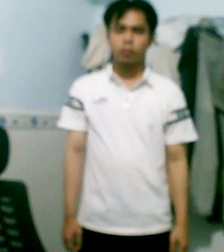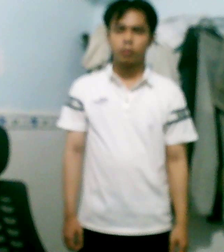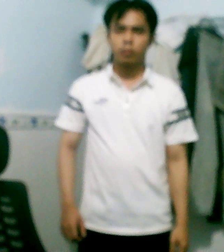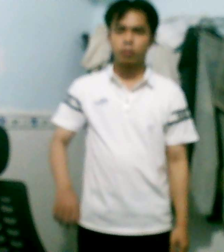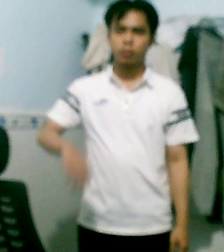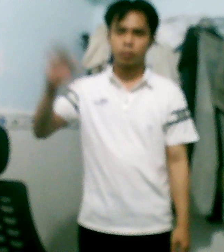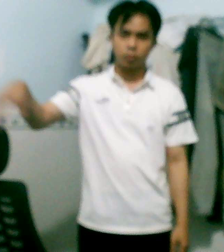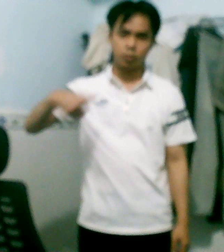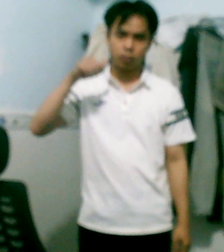thay co